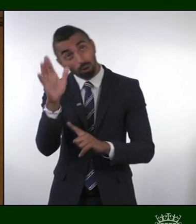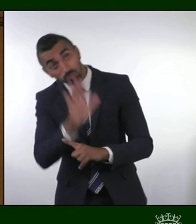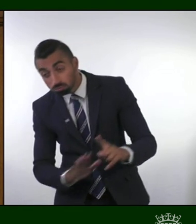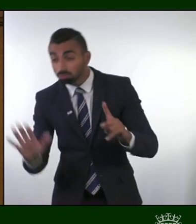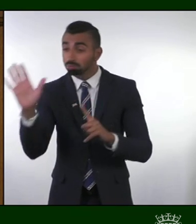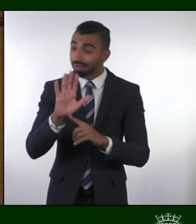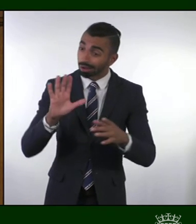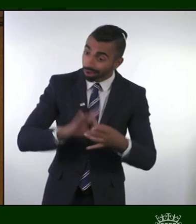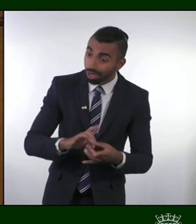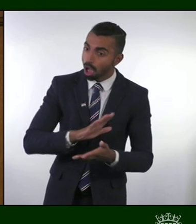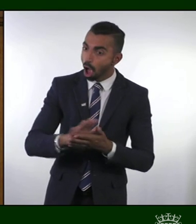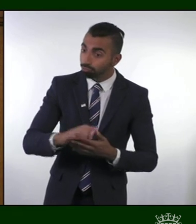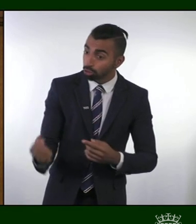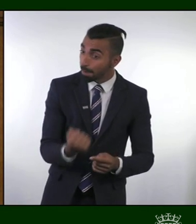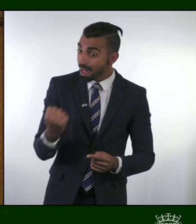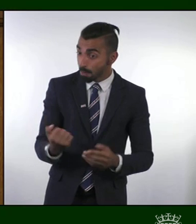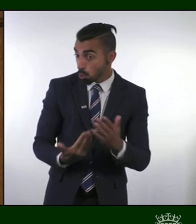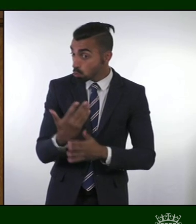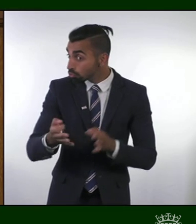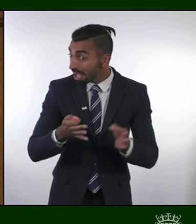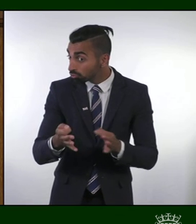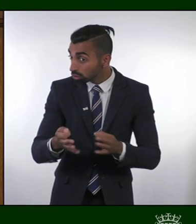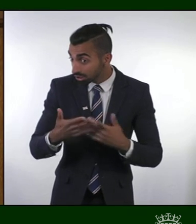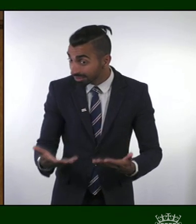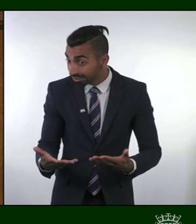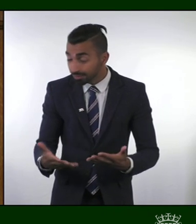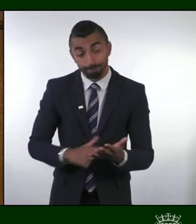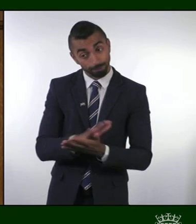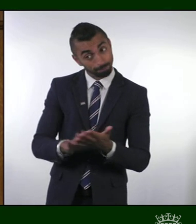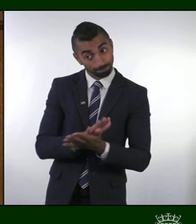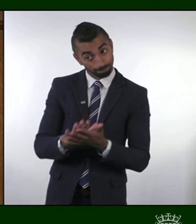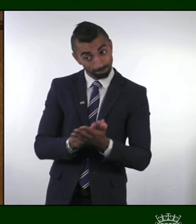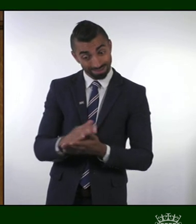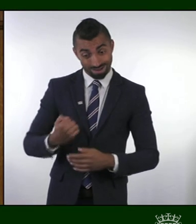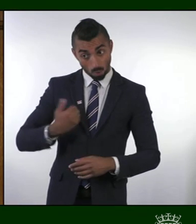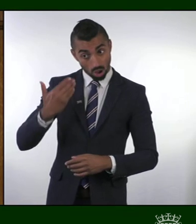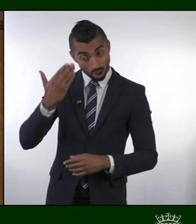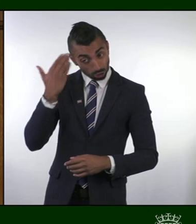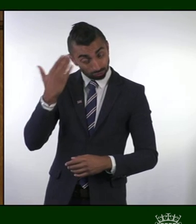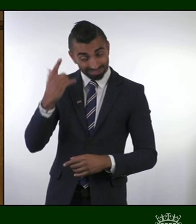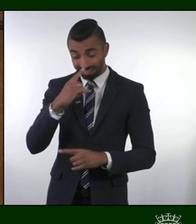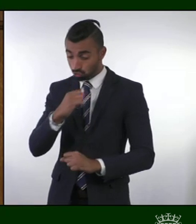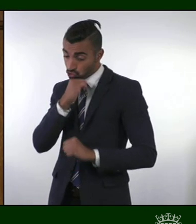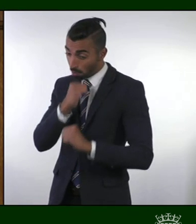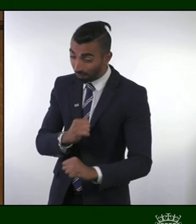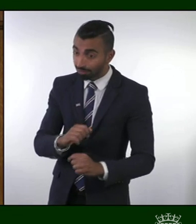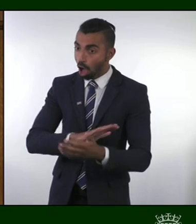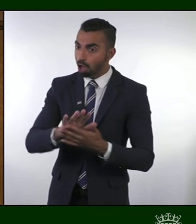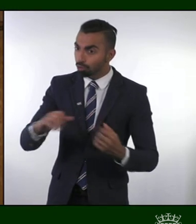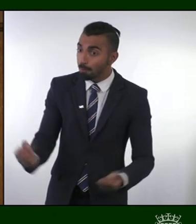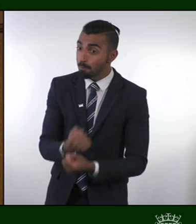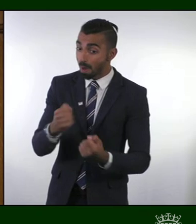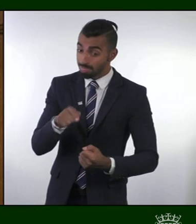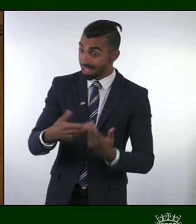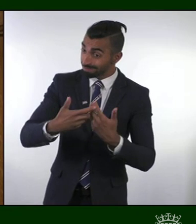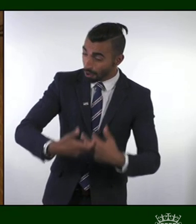Invest billions of pounds into this new strategy and that will allow us to commit ourselves, as a nation, to this new, clean, green technology?